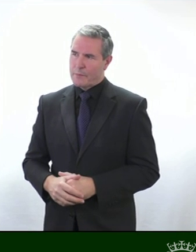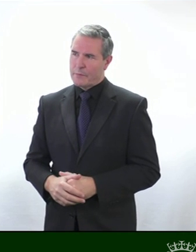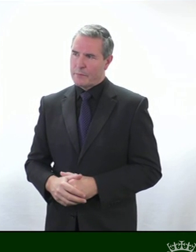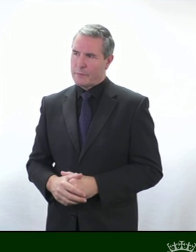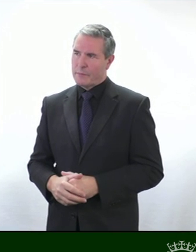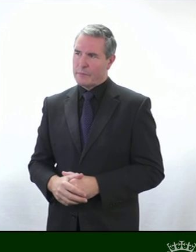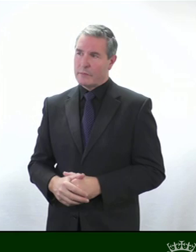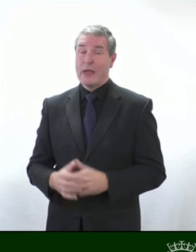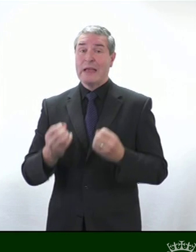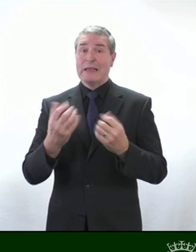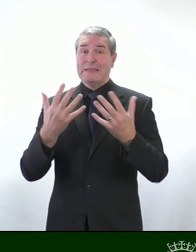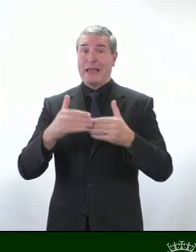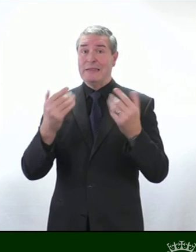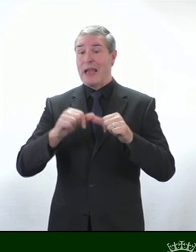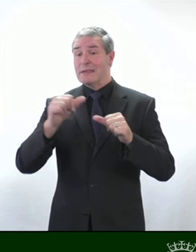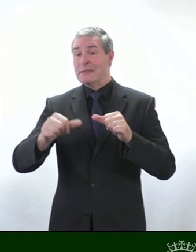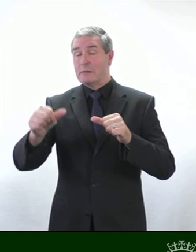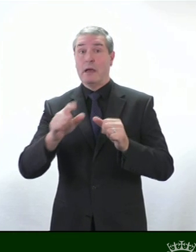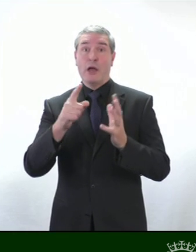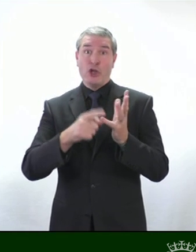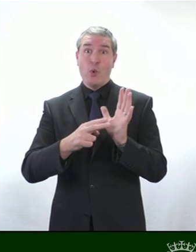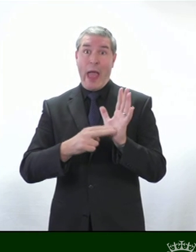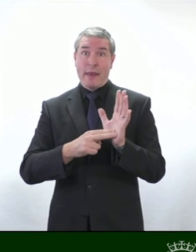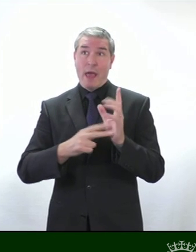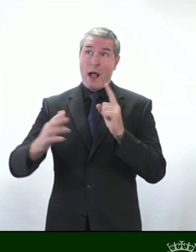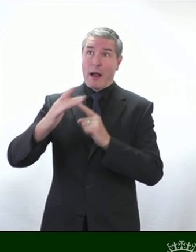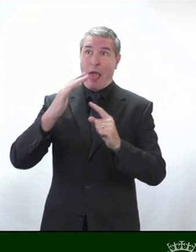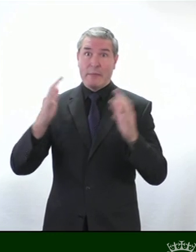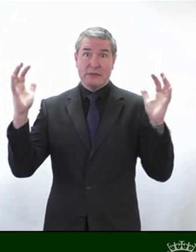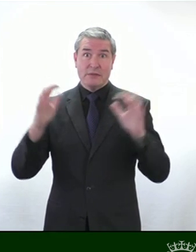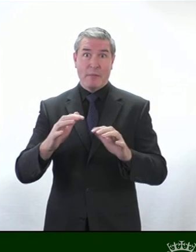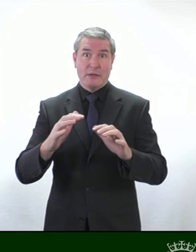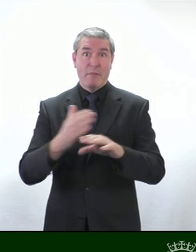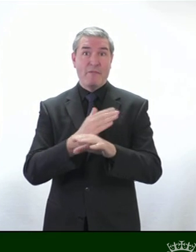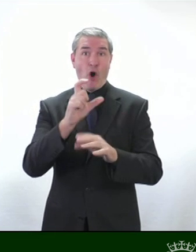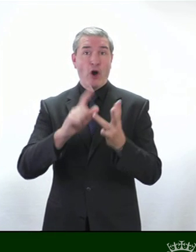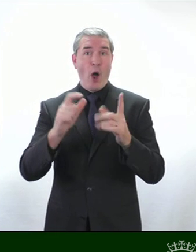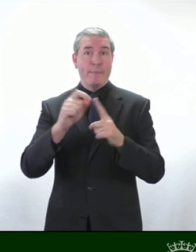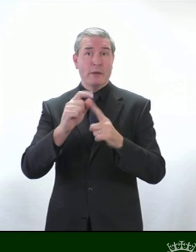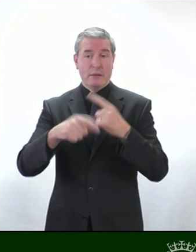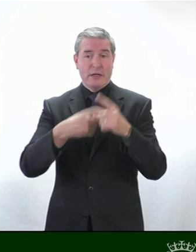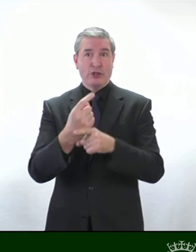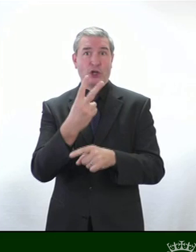In 10 days’ time, the Government are hosting the United Nations climate summit, ahead of COP26 next year.